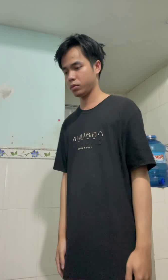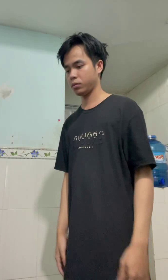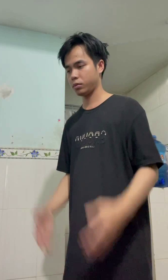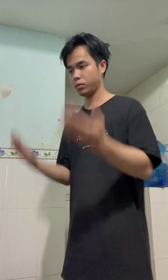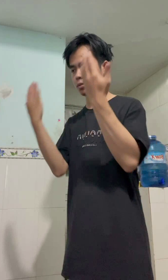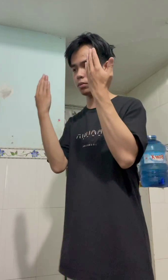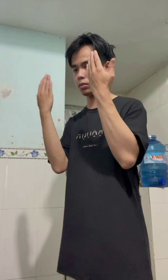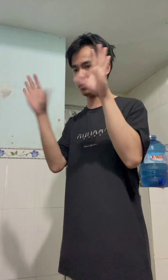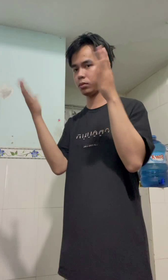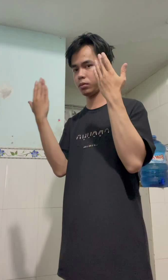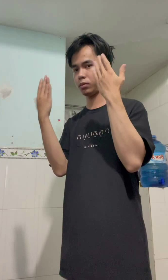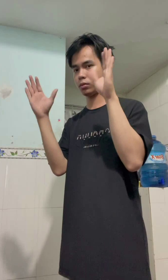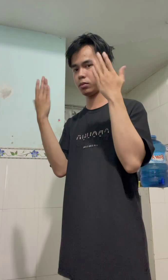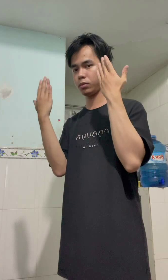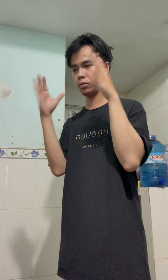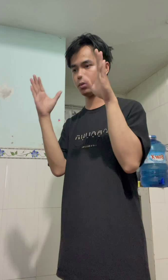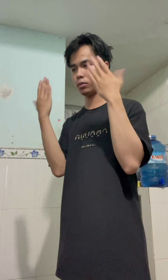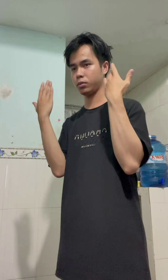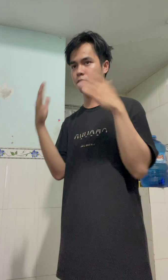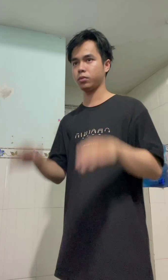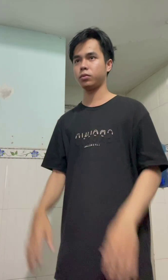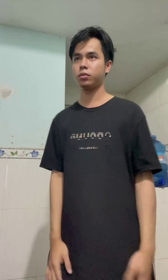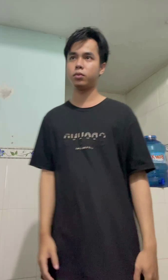vo tay